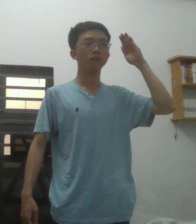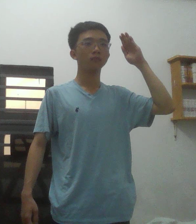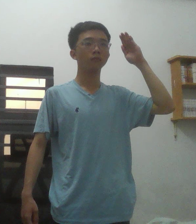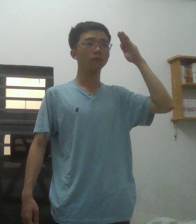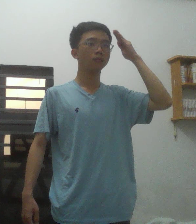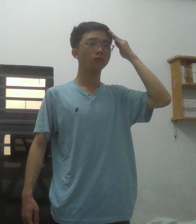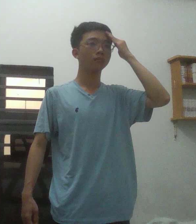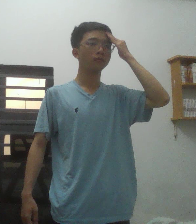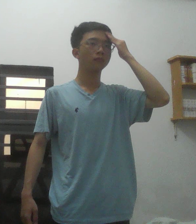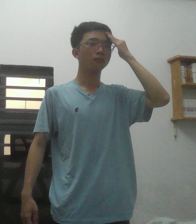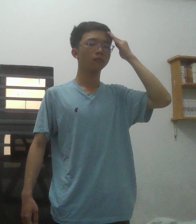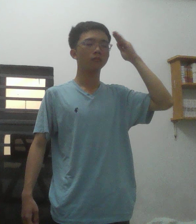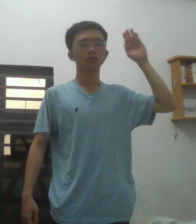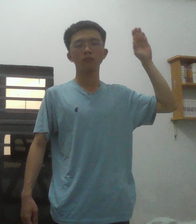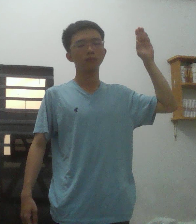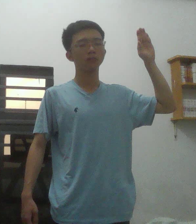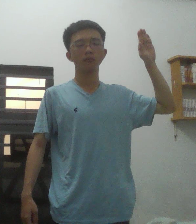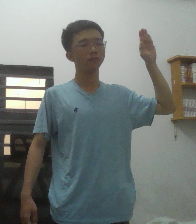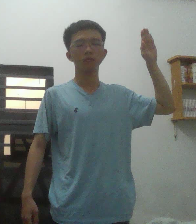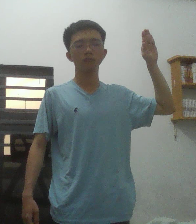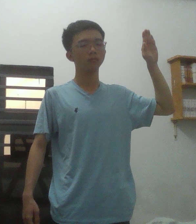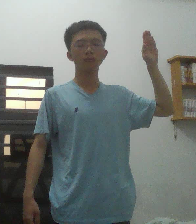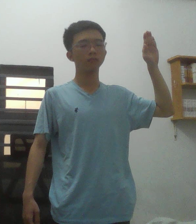khong biet